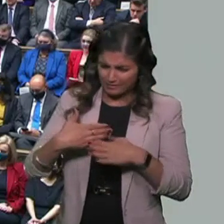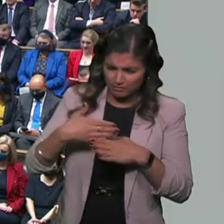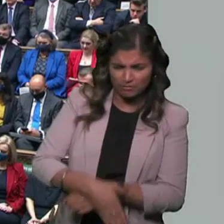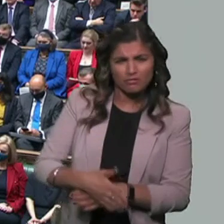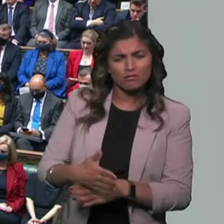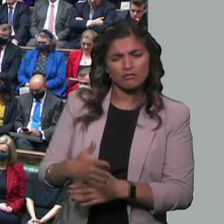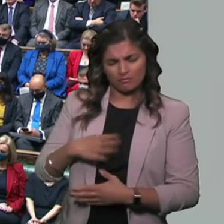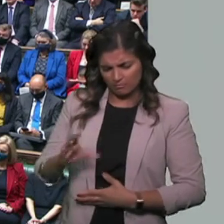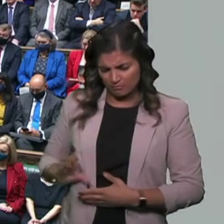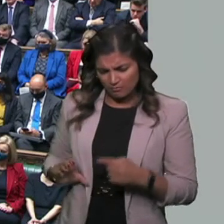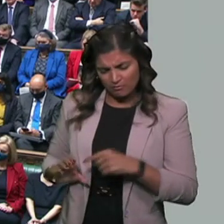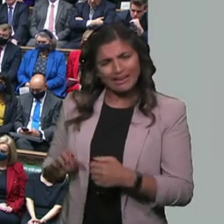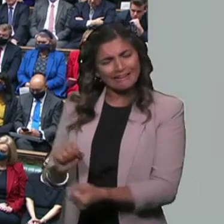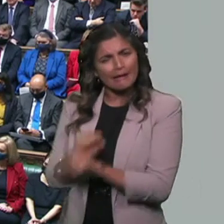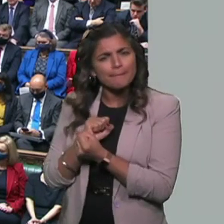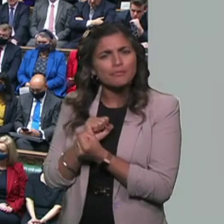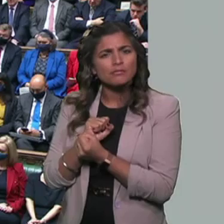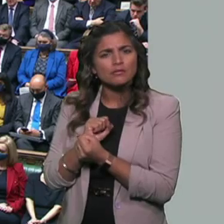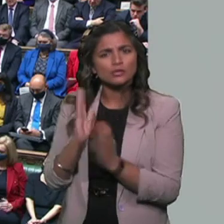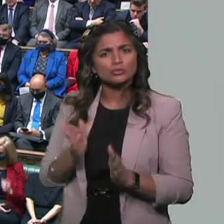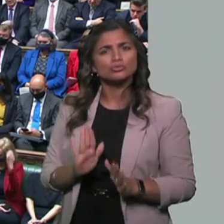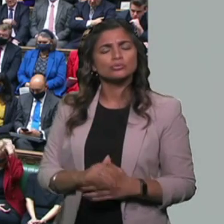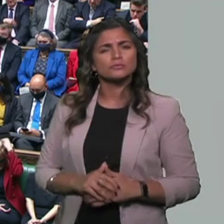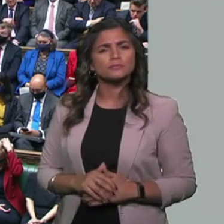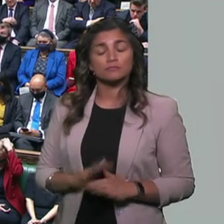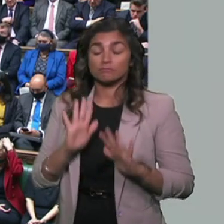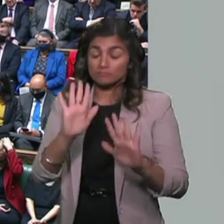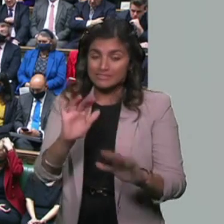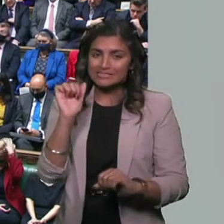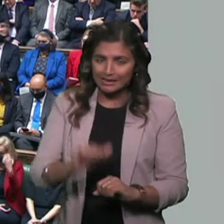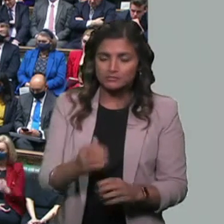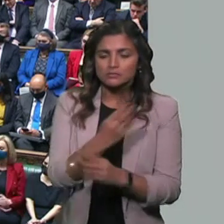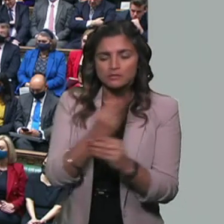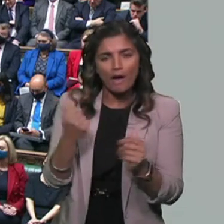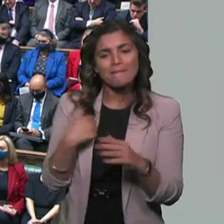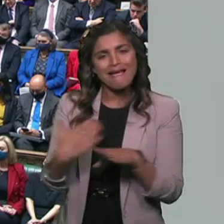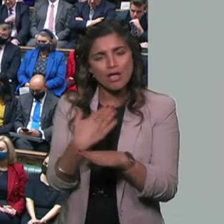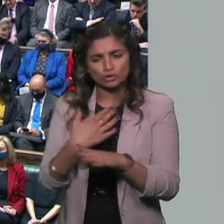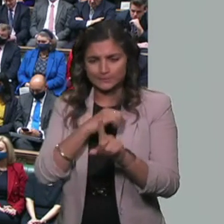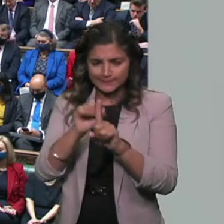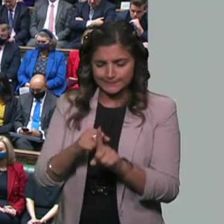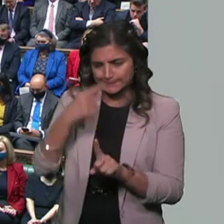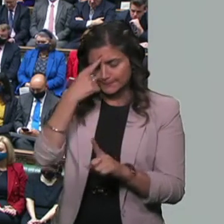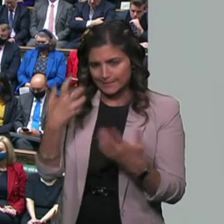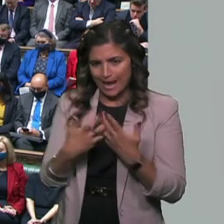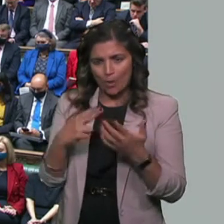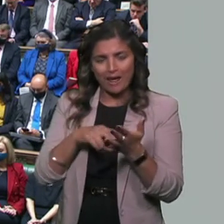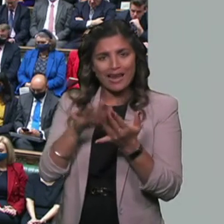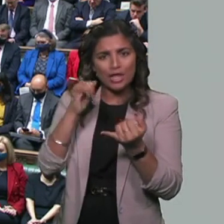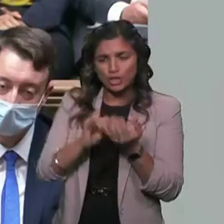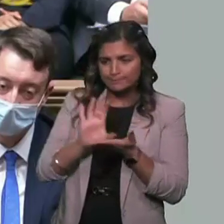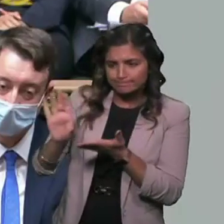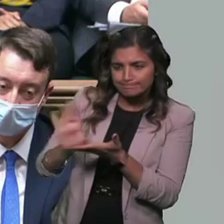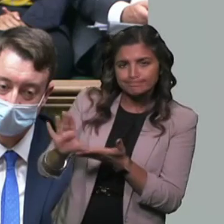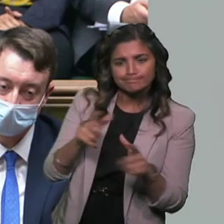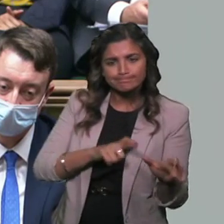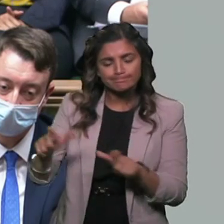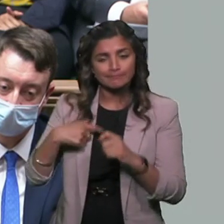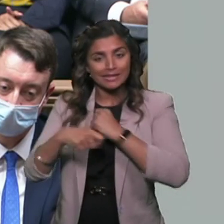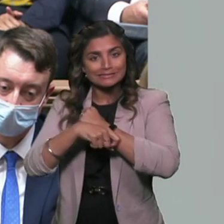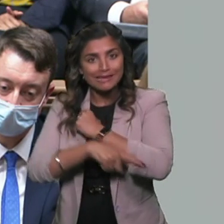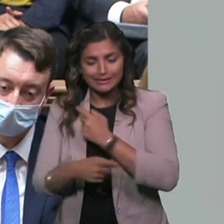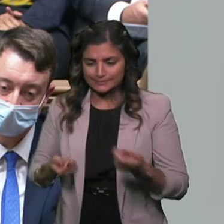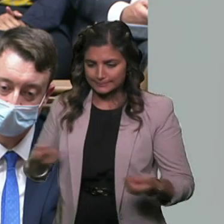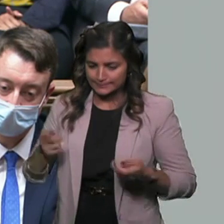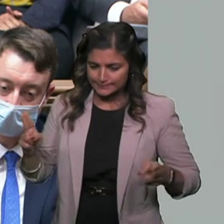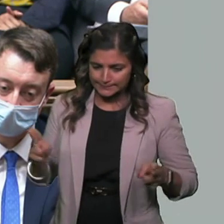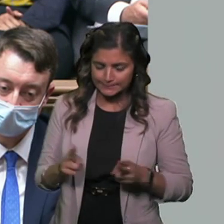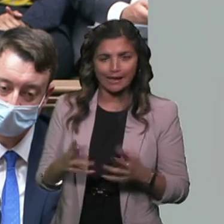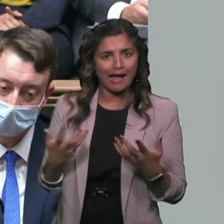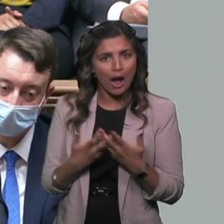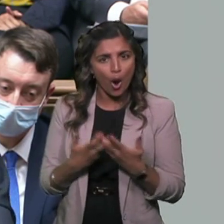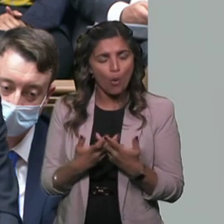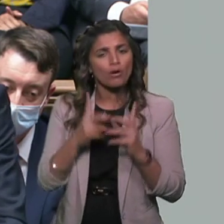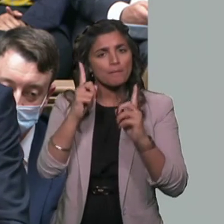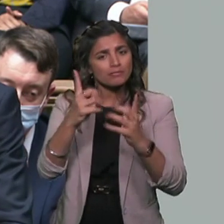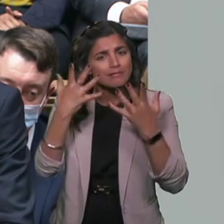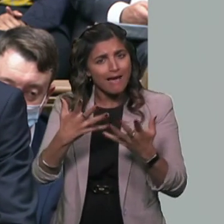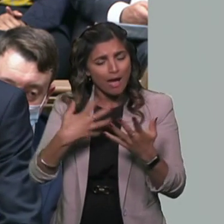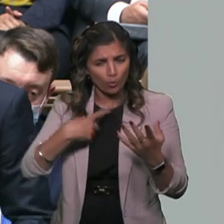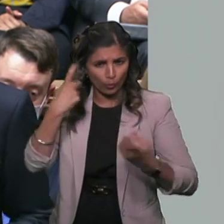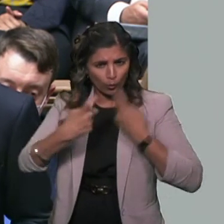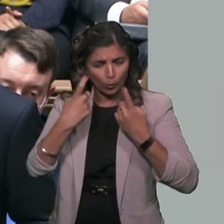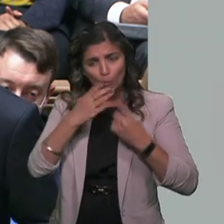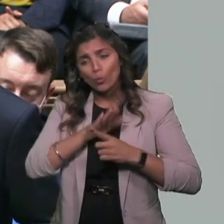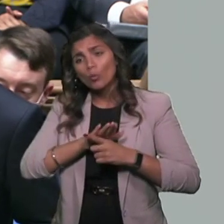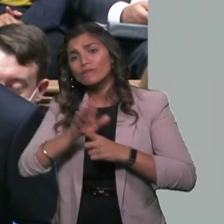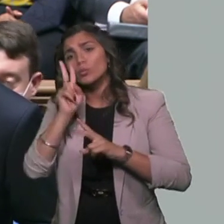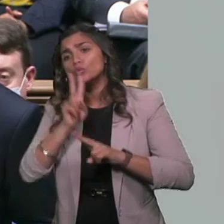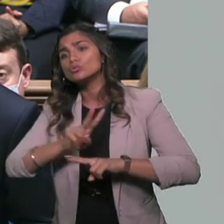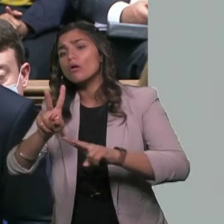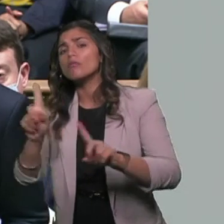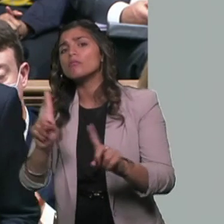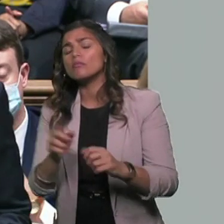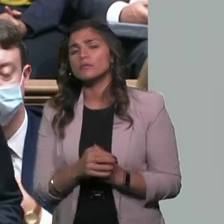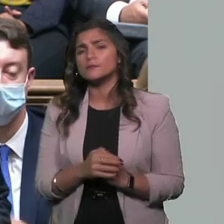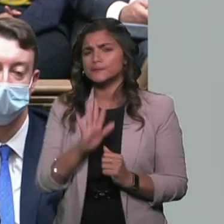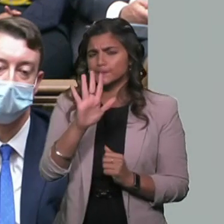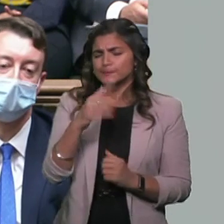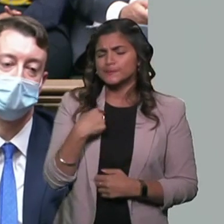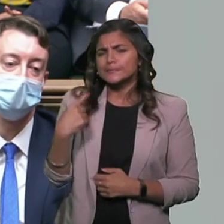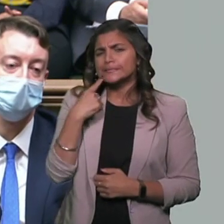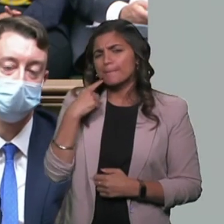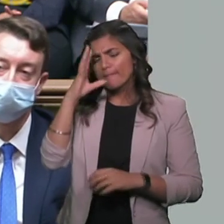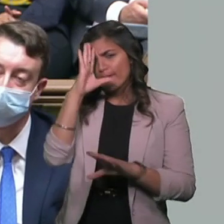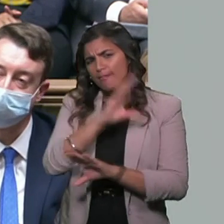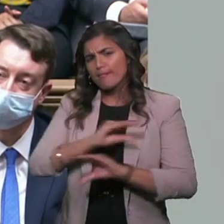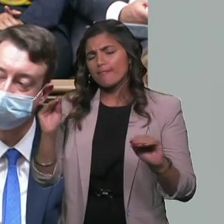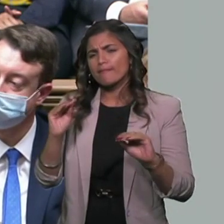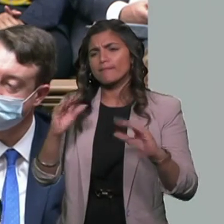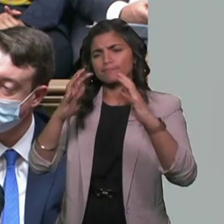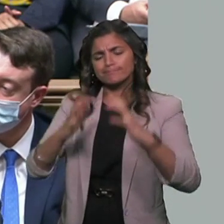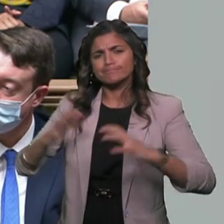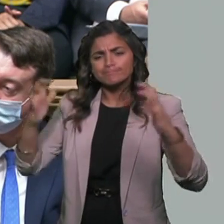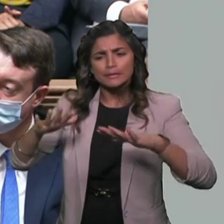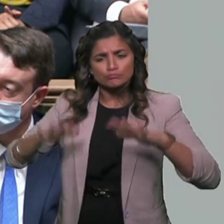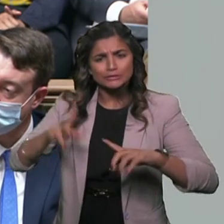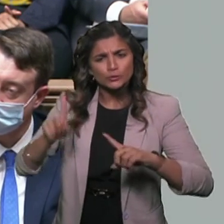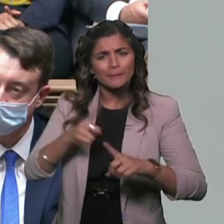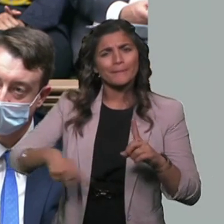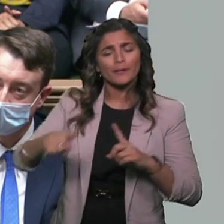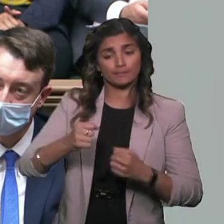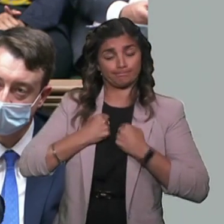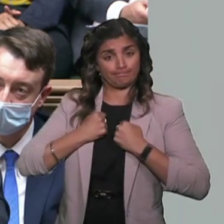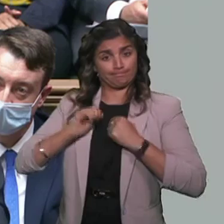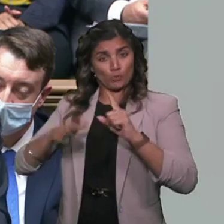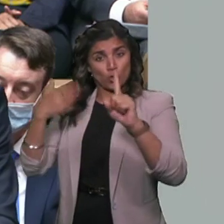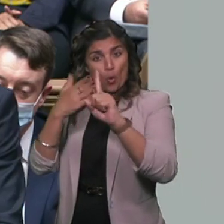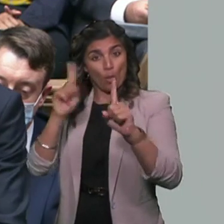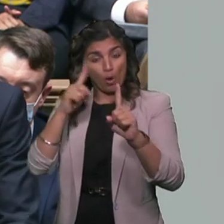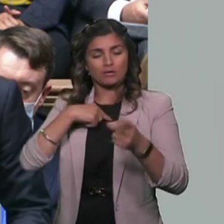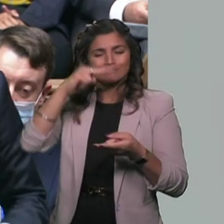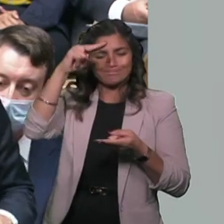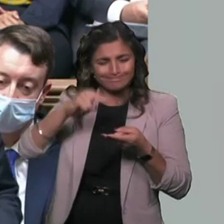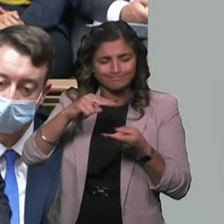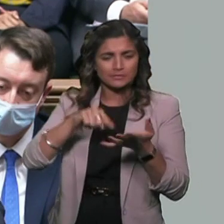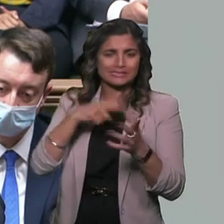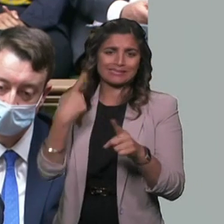Yes, we have taken some corrective action to fund the NHS and get our debt under control, but as we look towards the future I want to say this simple thing to the House and the British people: my goal is to reduce taxes.